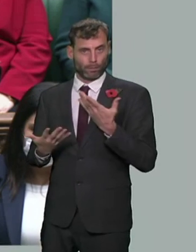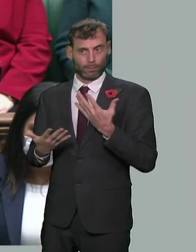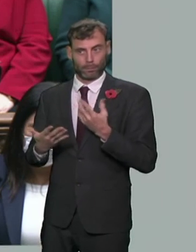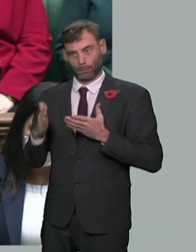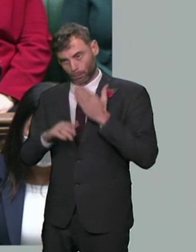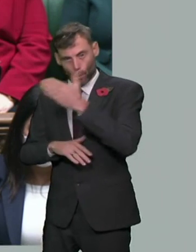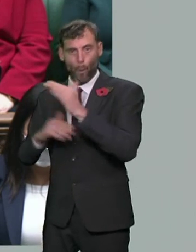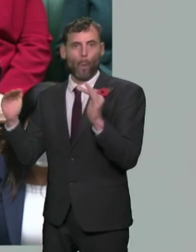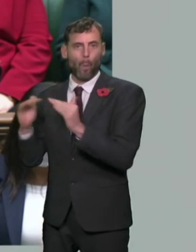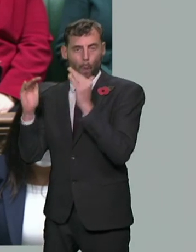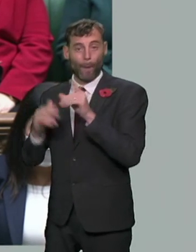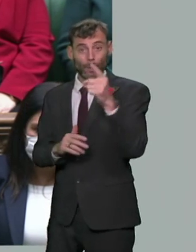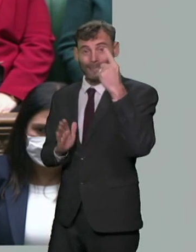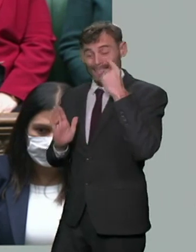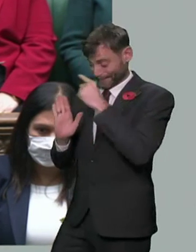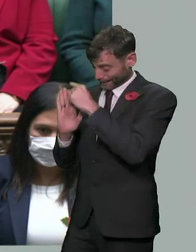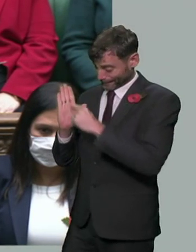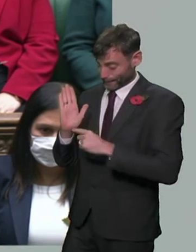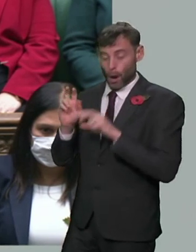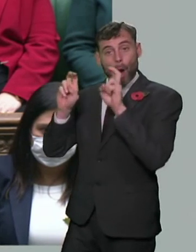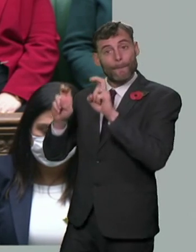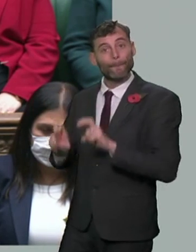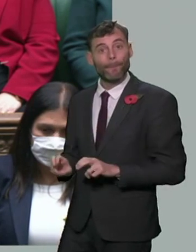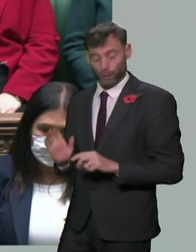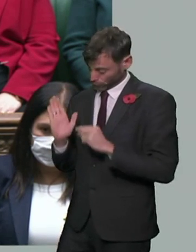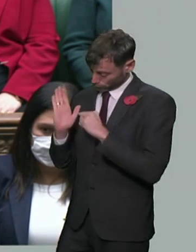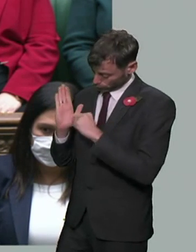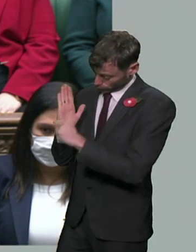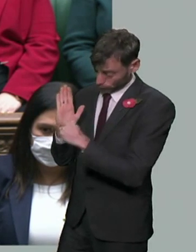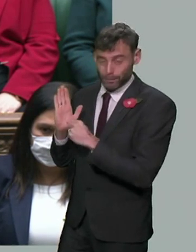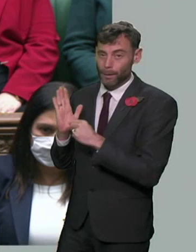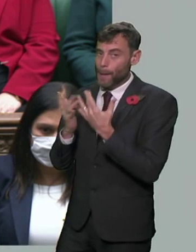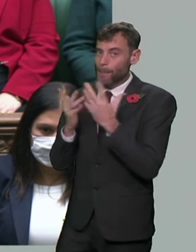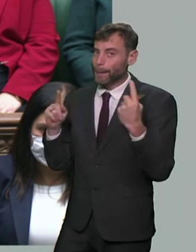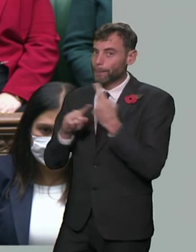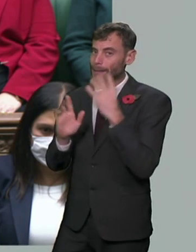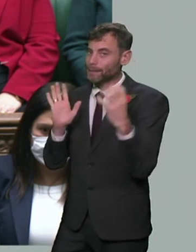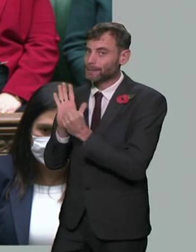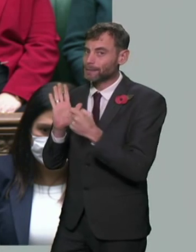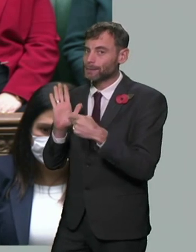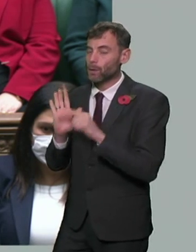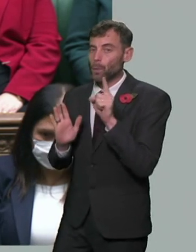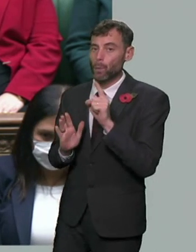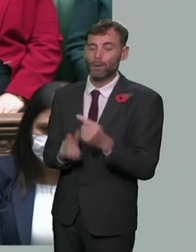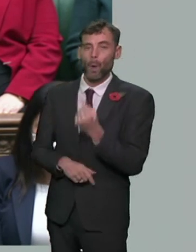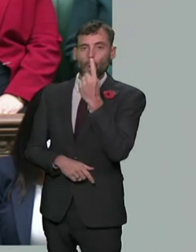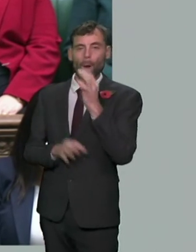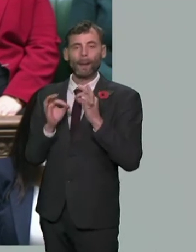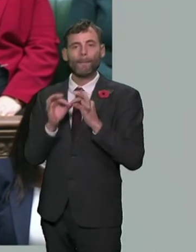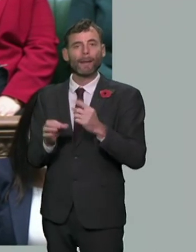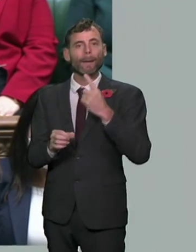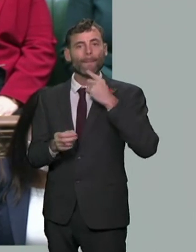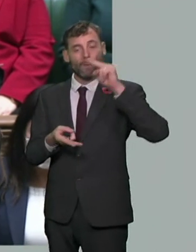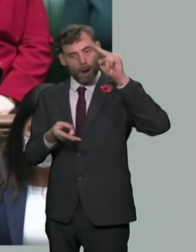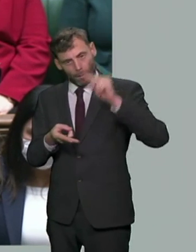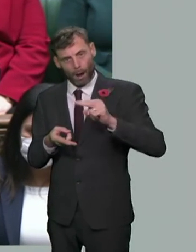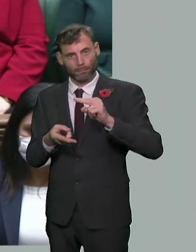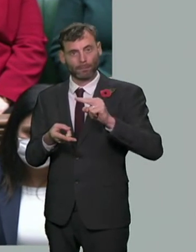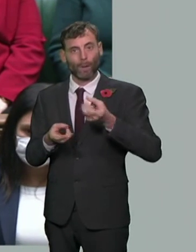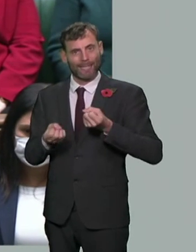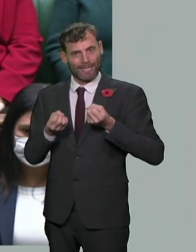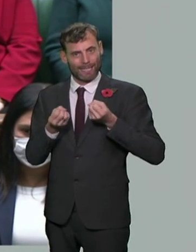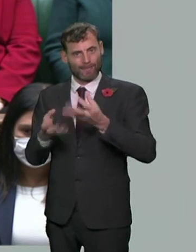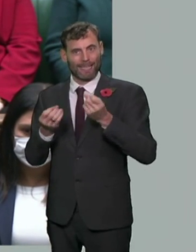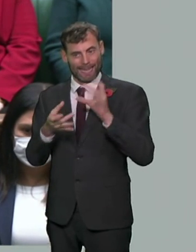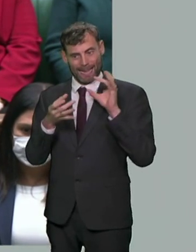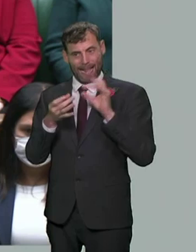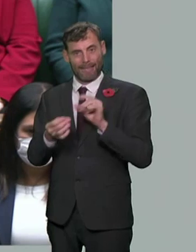Yet hidden in the small print of the Budget was a £1 billion cut to day-to-day defence spending.